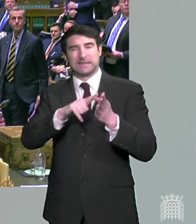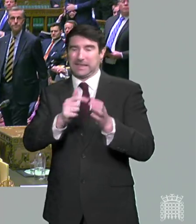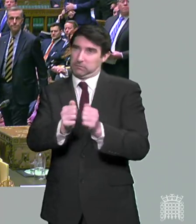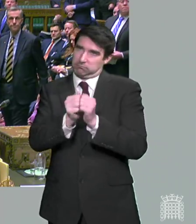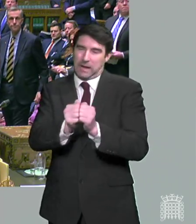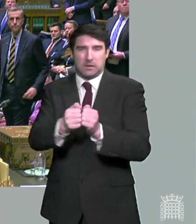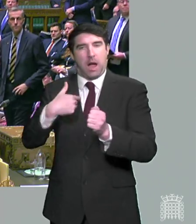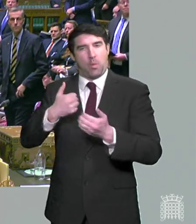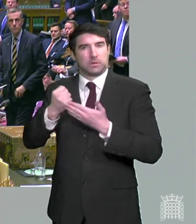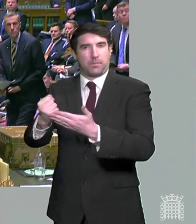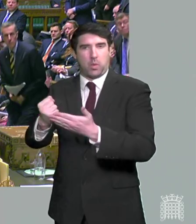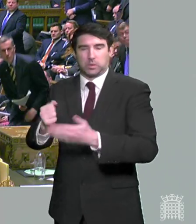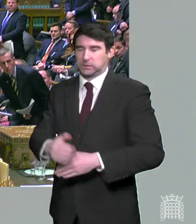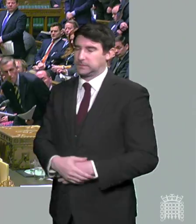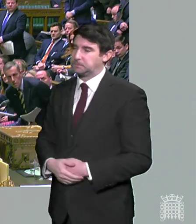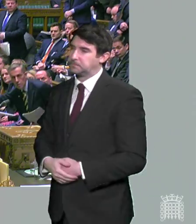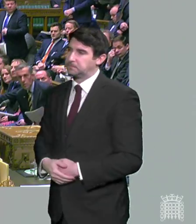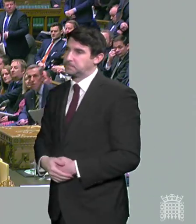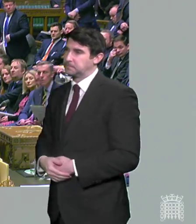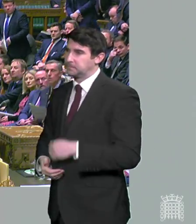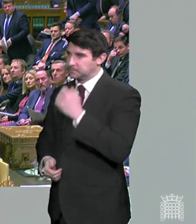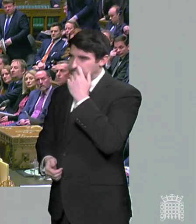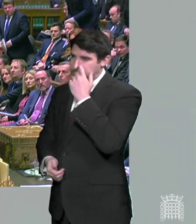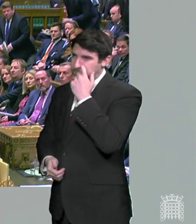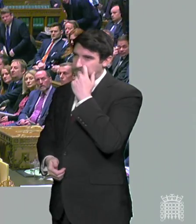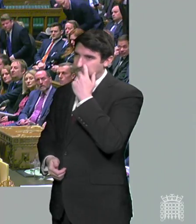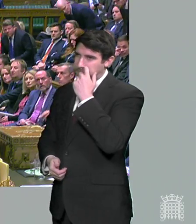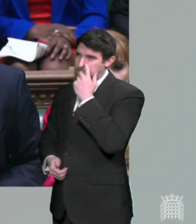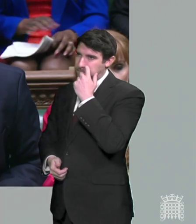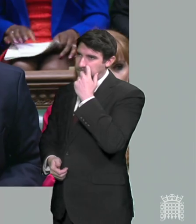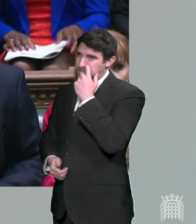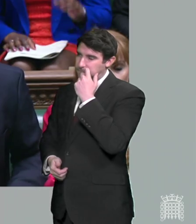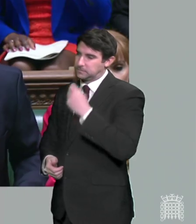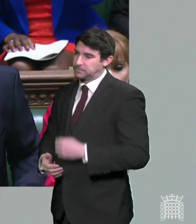I think the whole House would like to thank those involved in the incredible training that is going on.